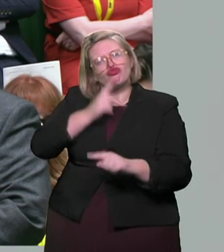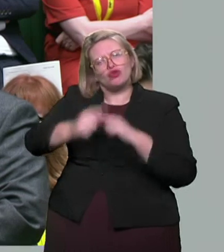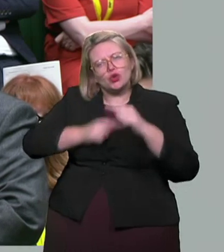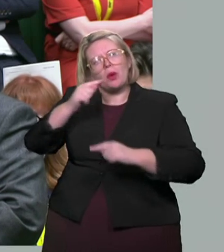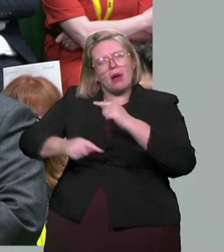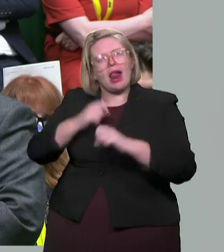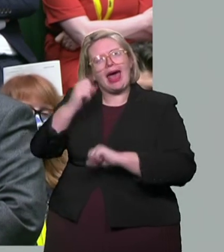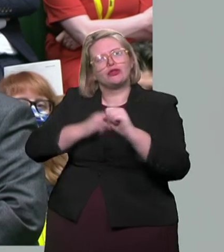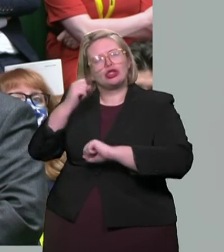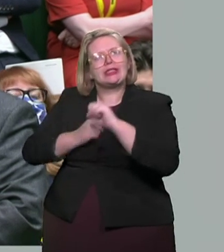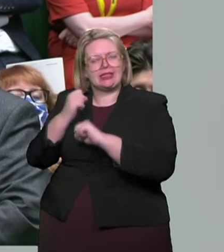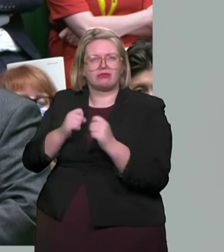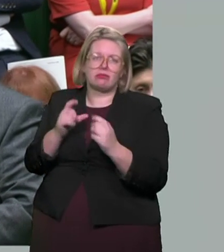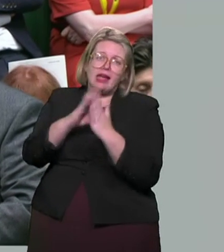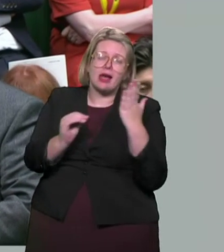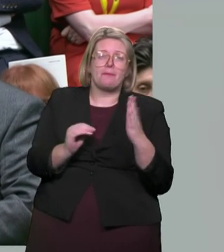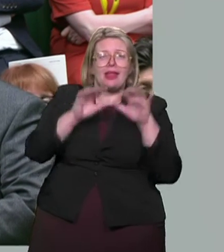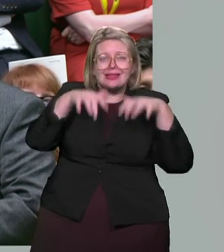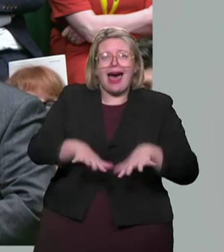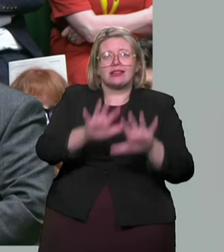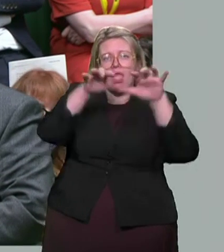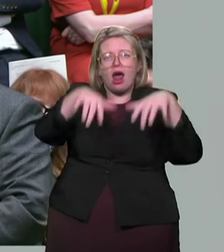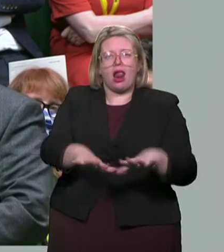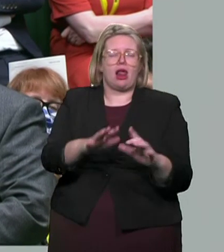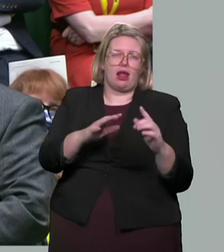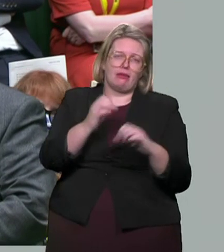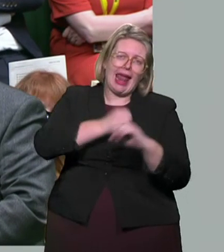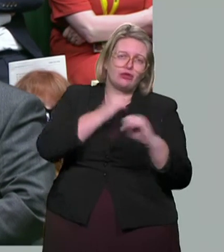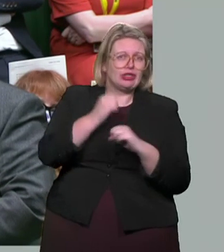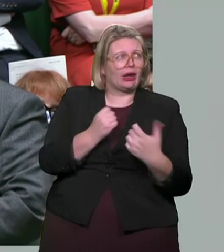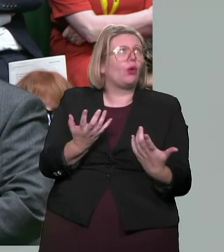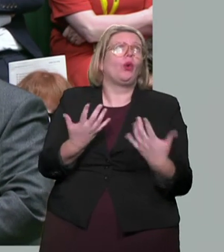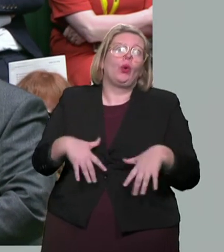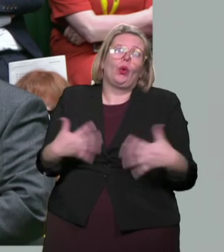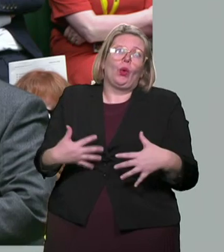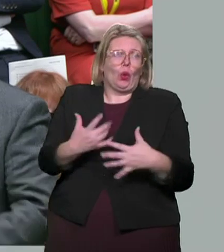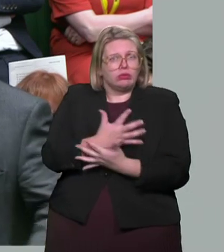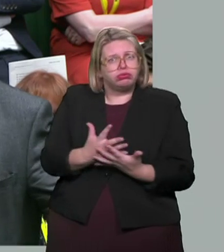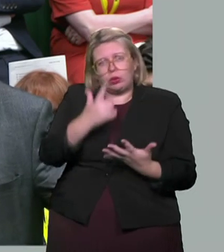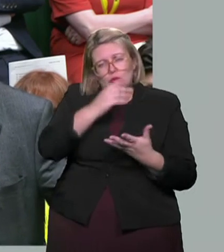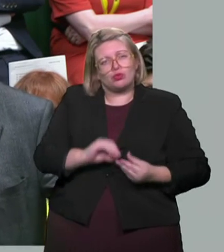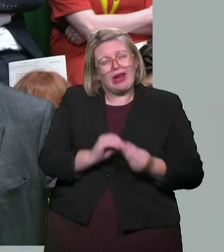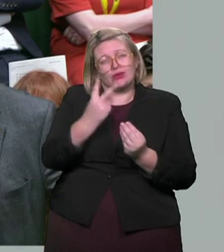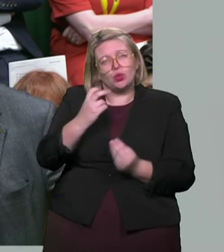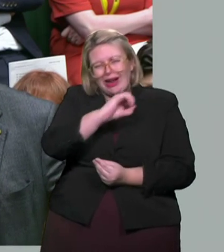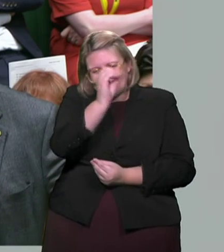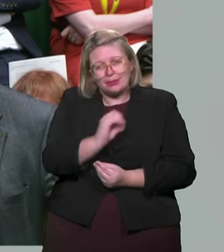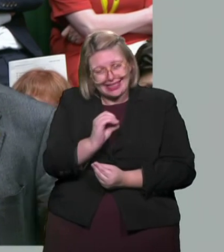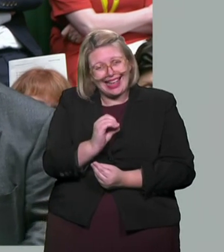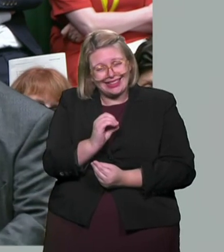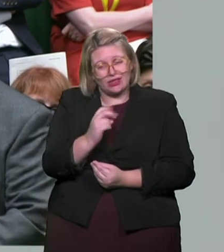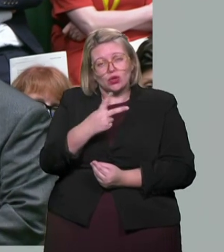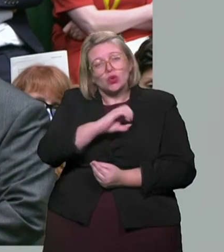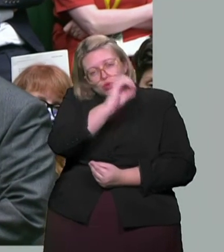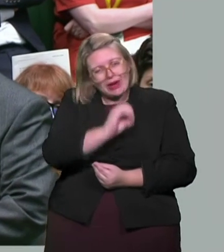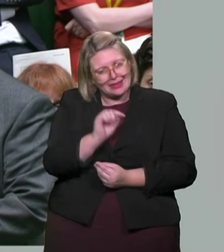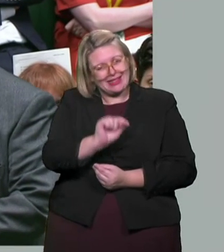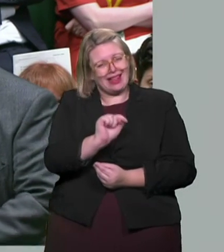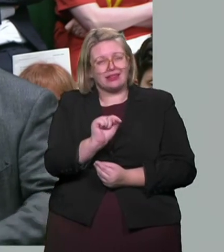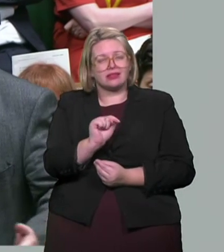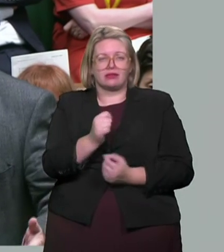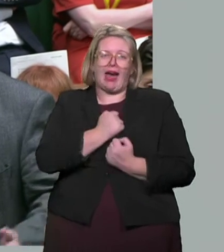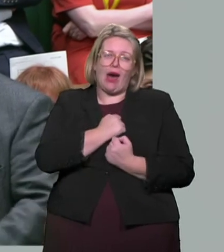Tidal stream energy has the potential to generate 20% of UK generation capacity—exactly the same as nuclear.